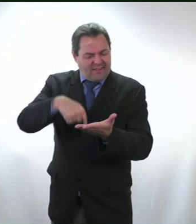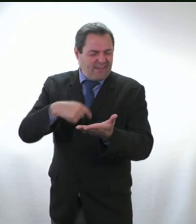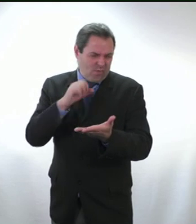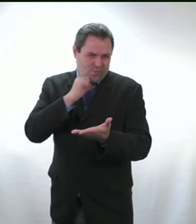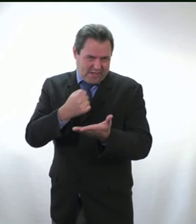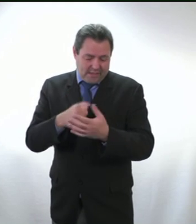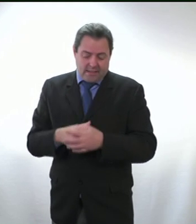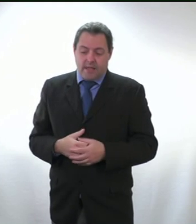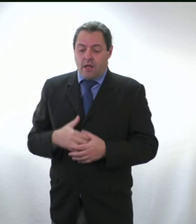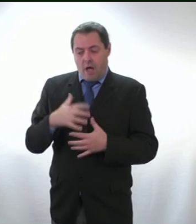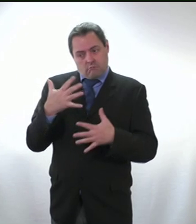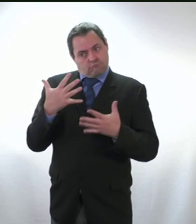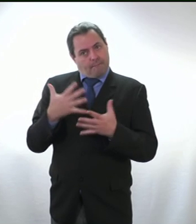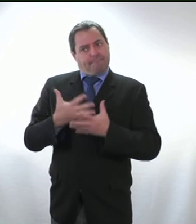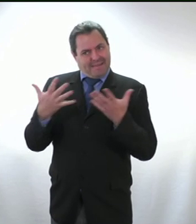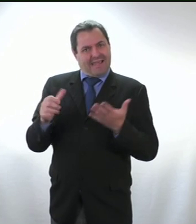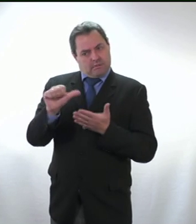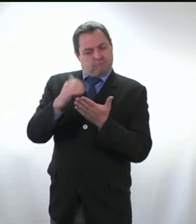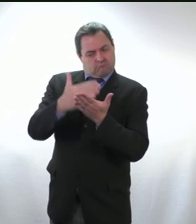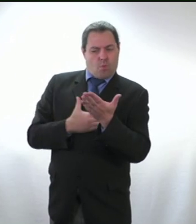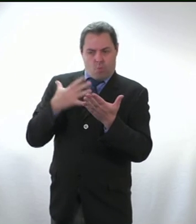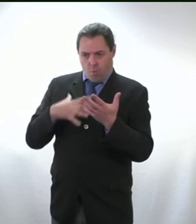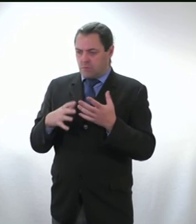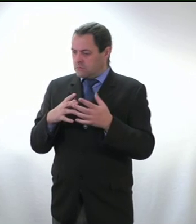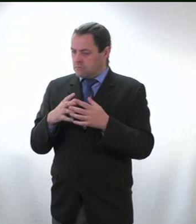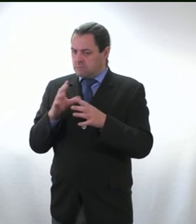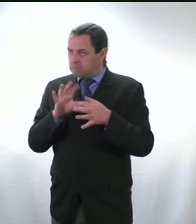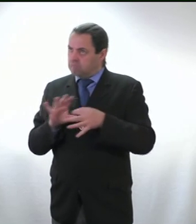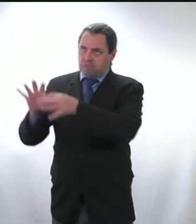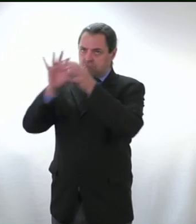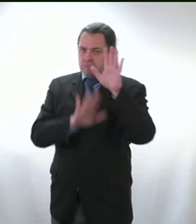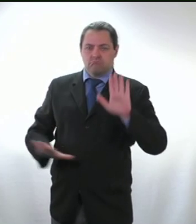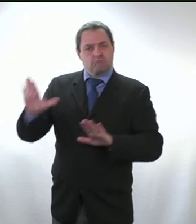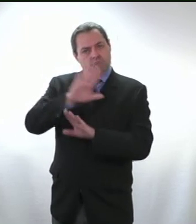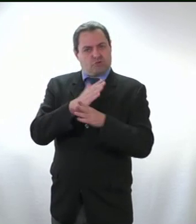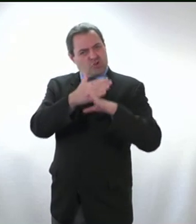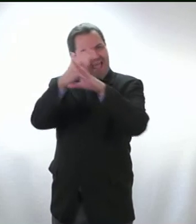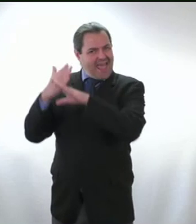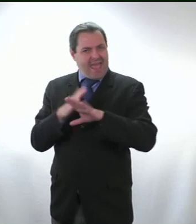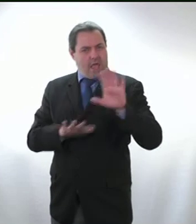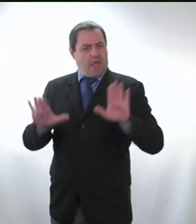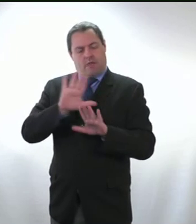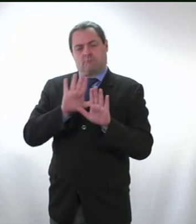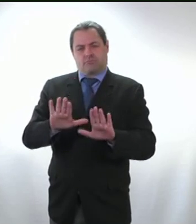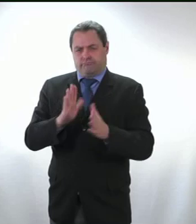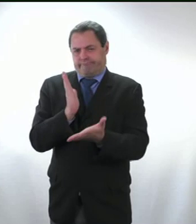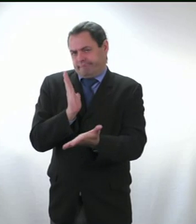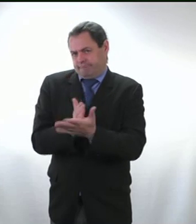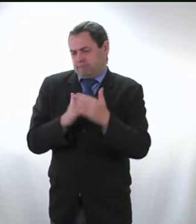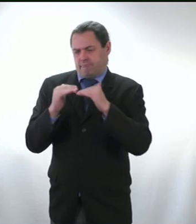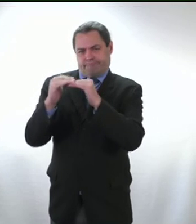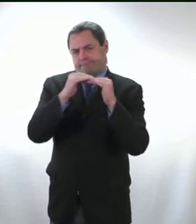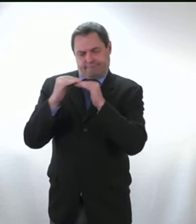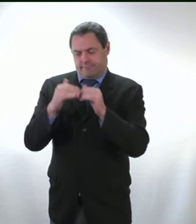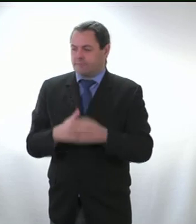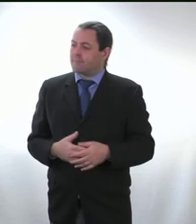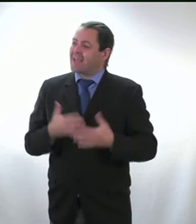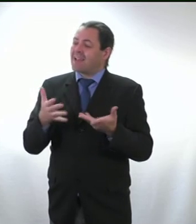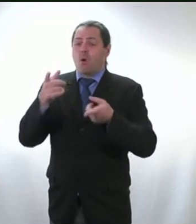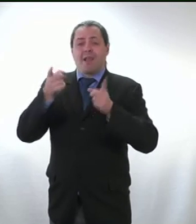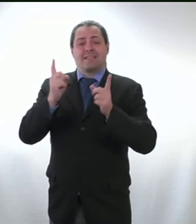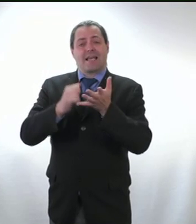We have an ambitious programme to disperse and to unite and level up across our country.